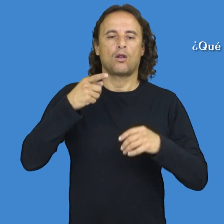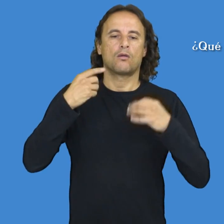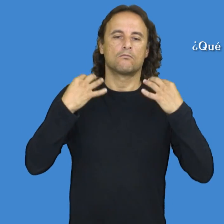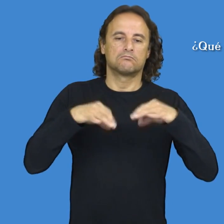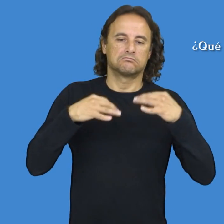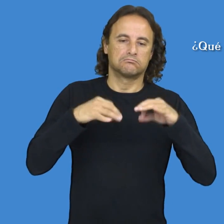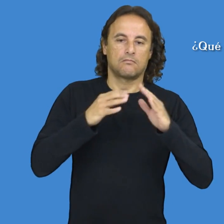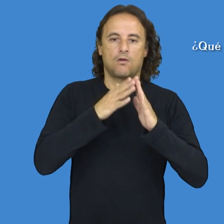normal